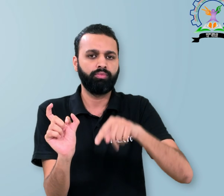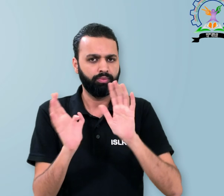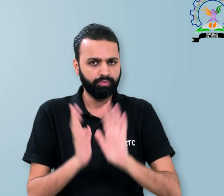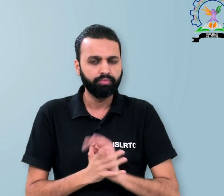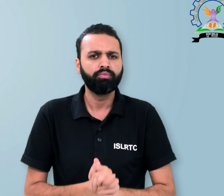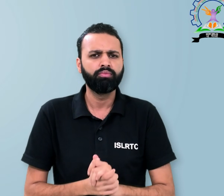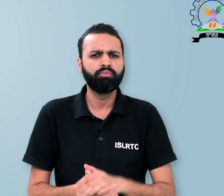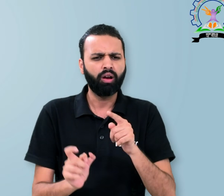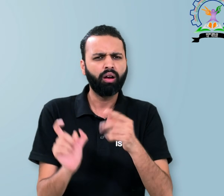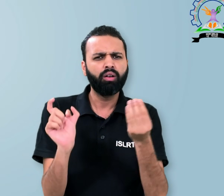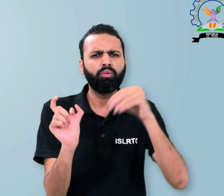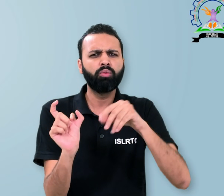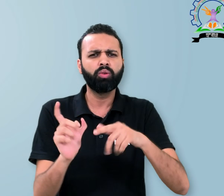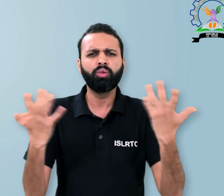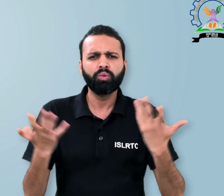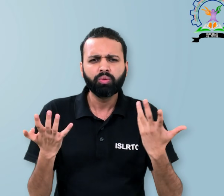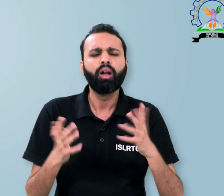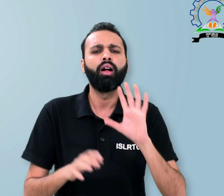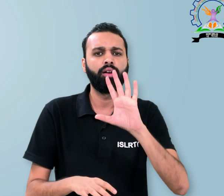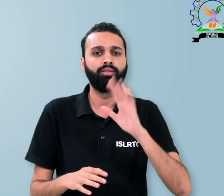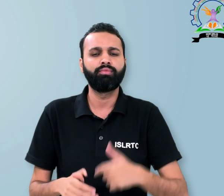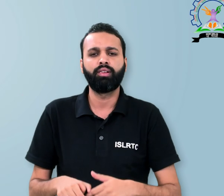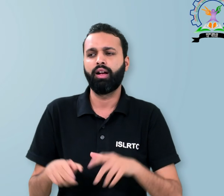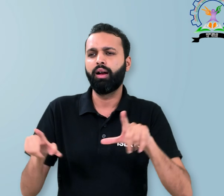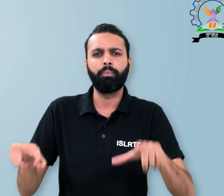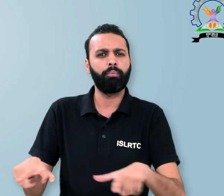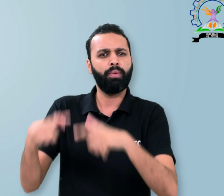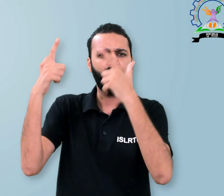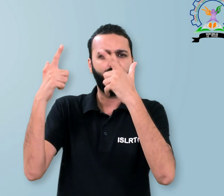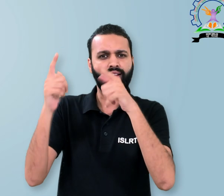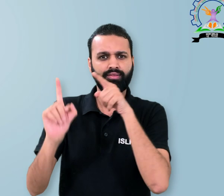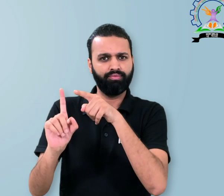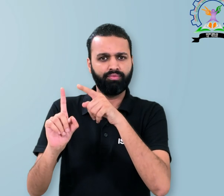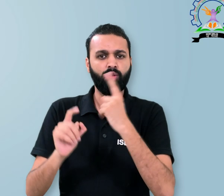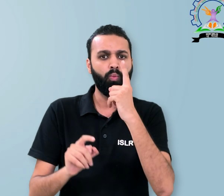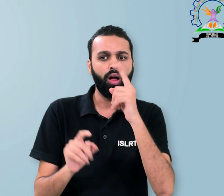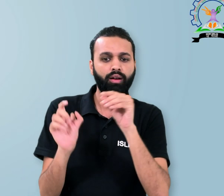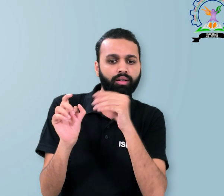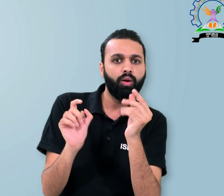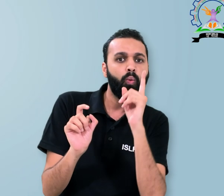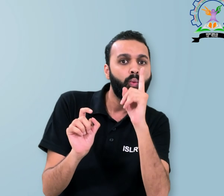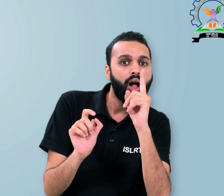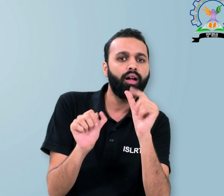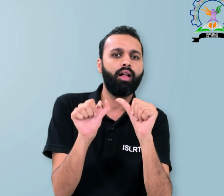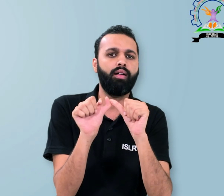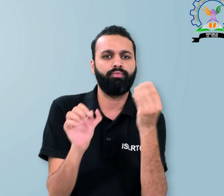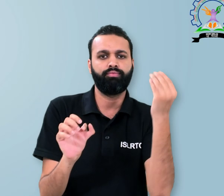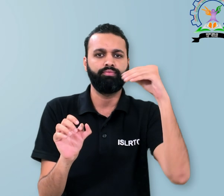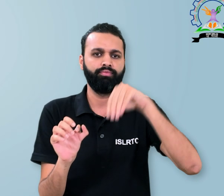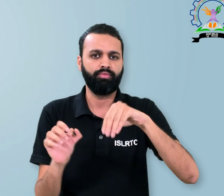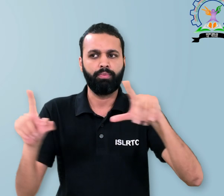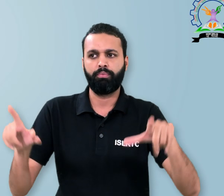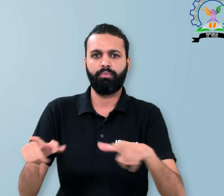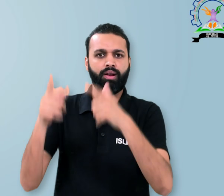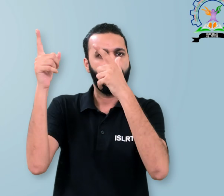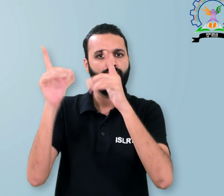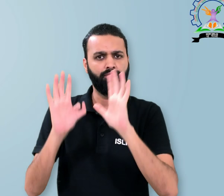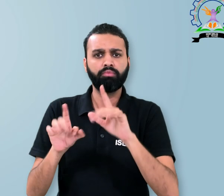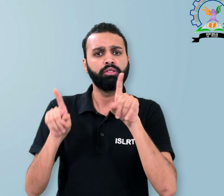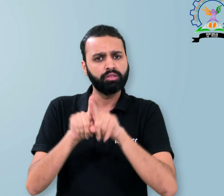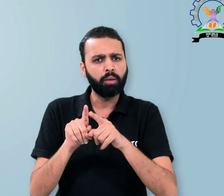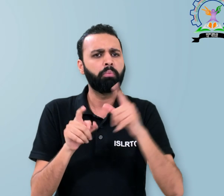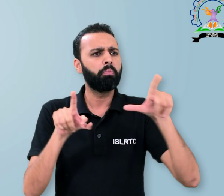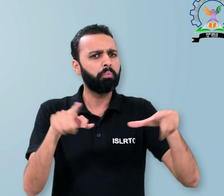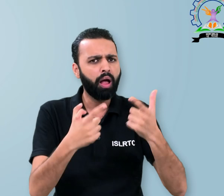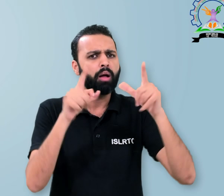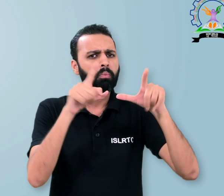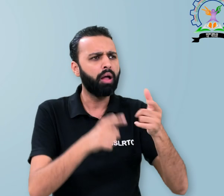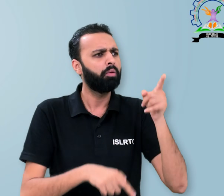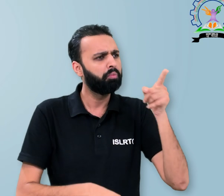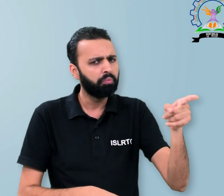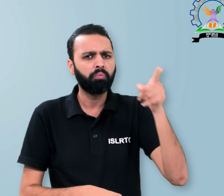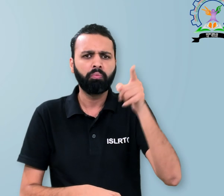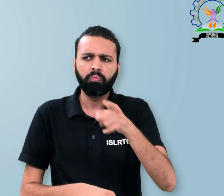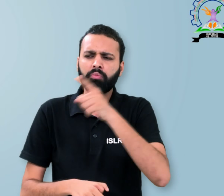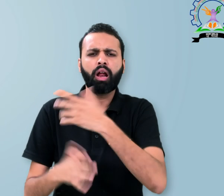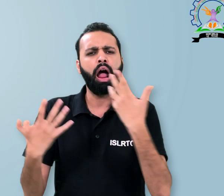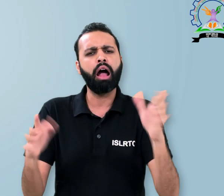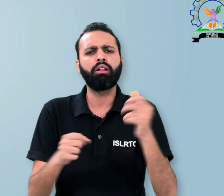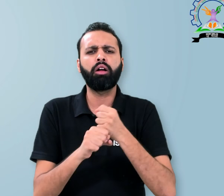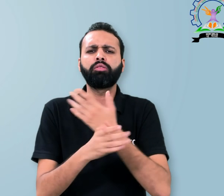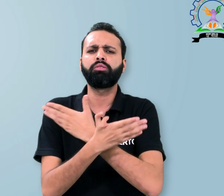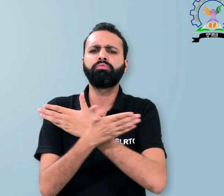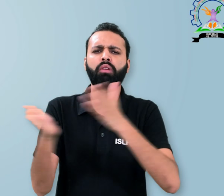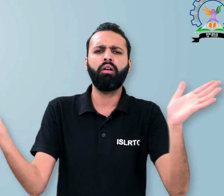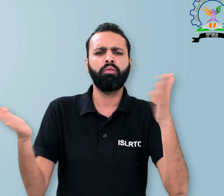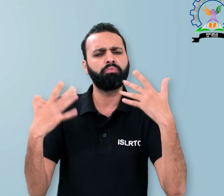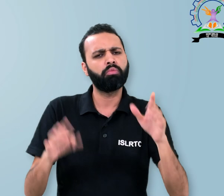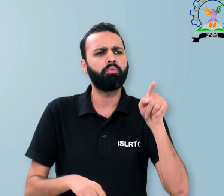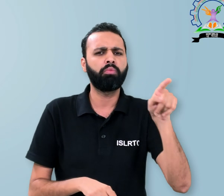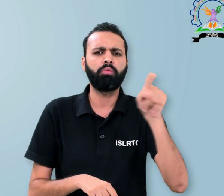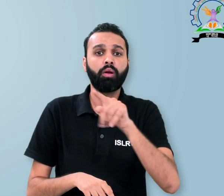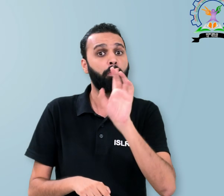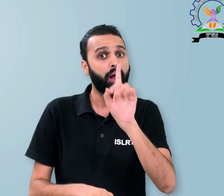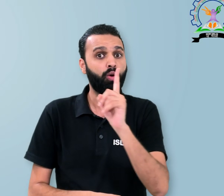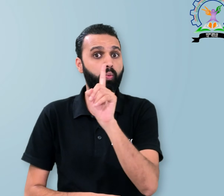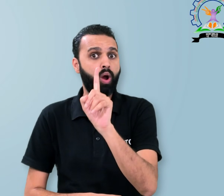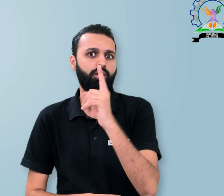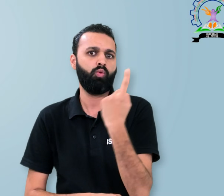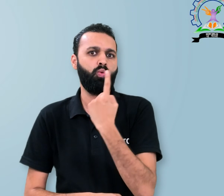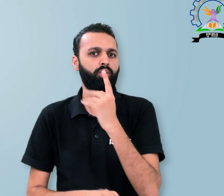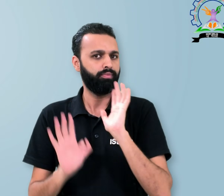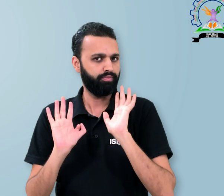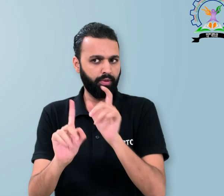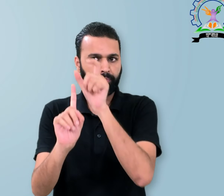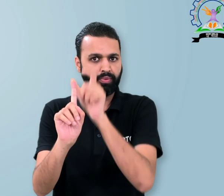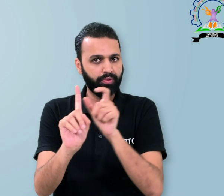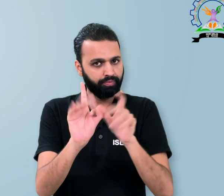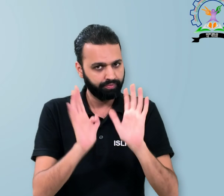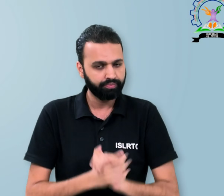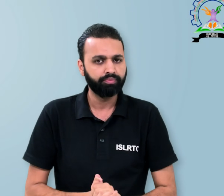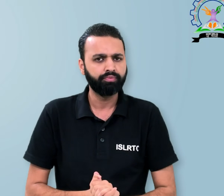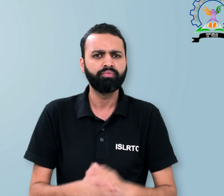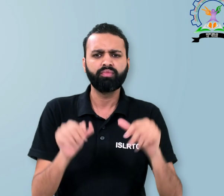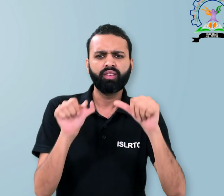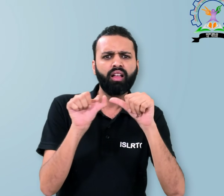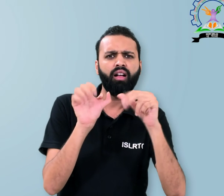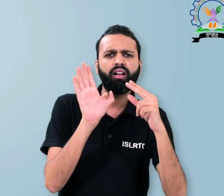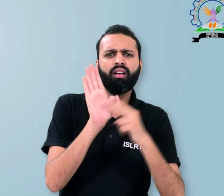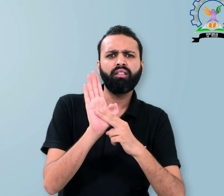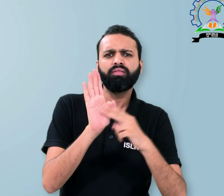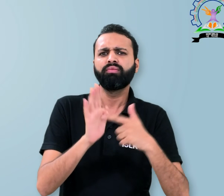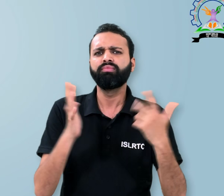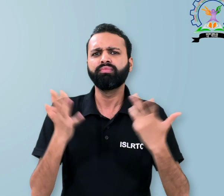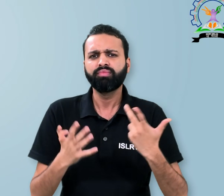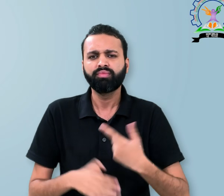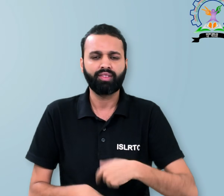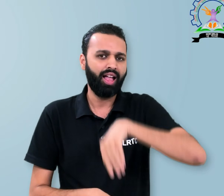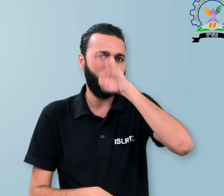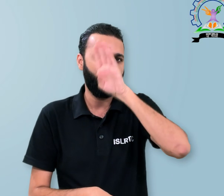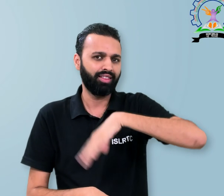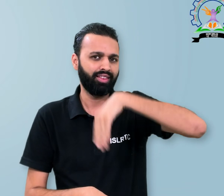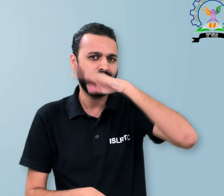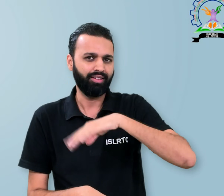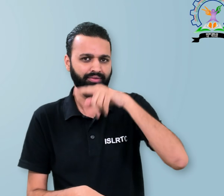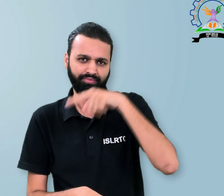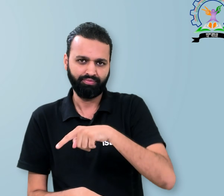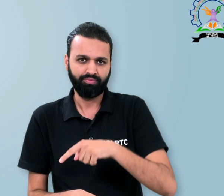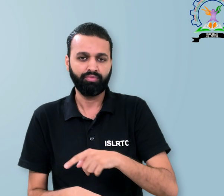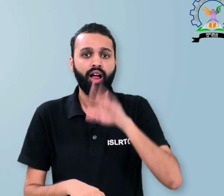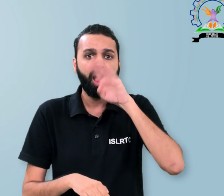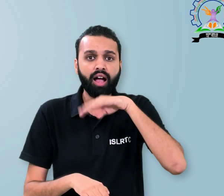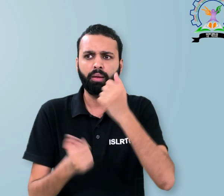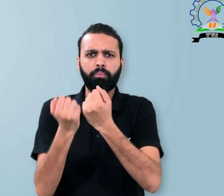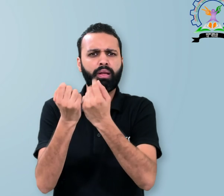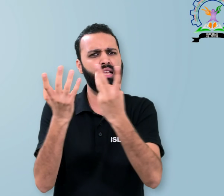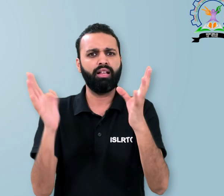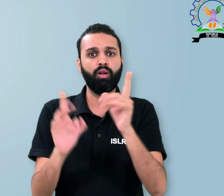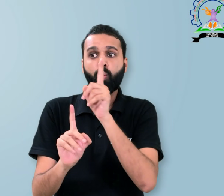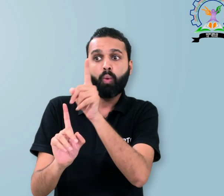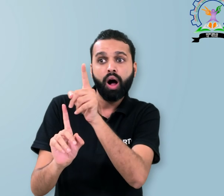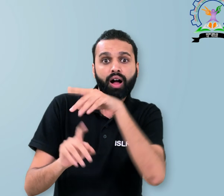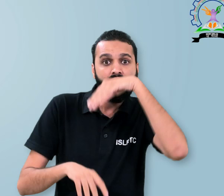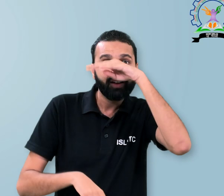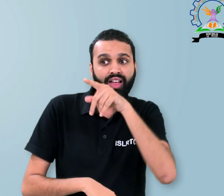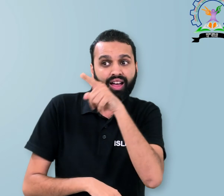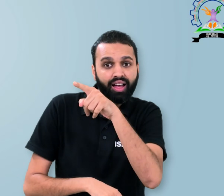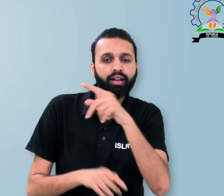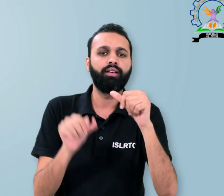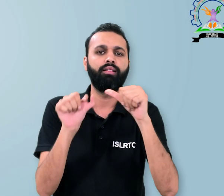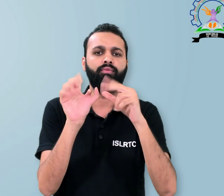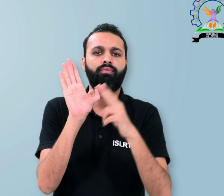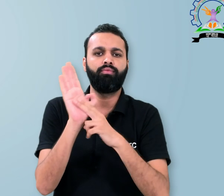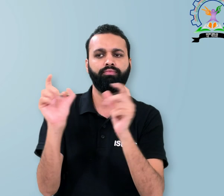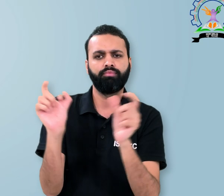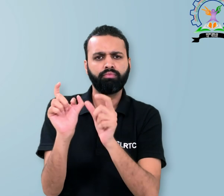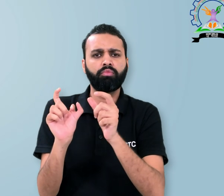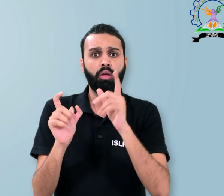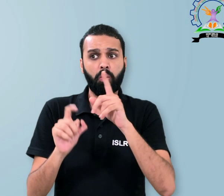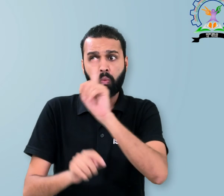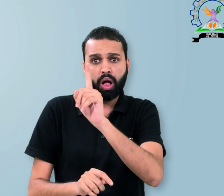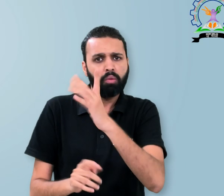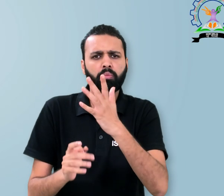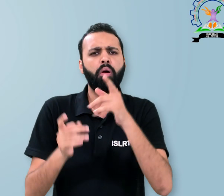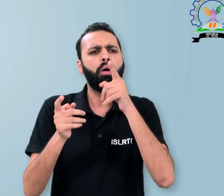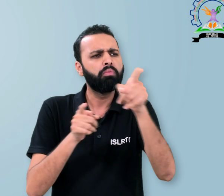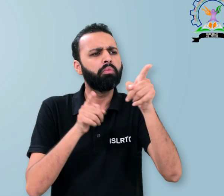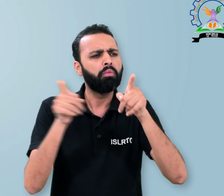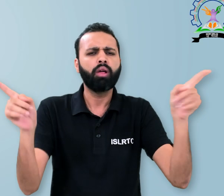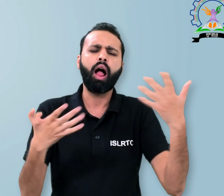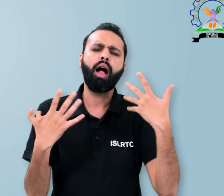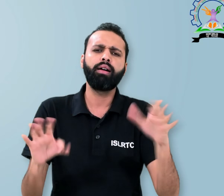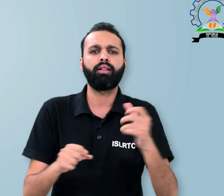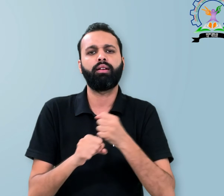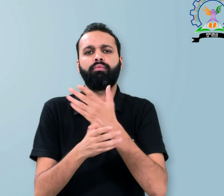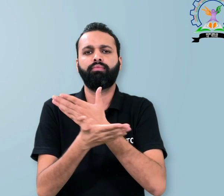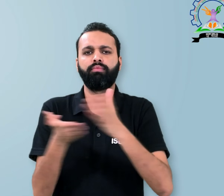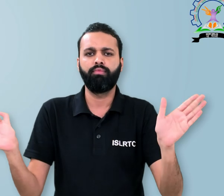Example : A tree, which means any tree and not a specific tree. An elephant, which means an elephant ( any elephant).